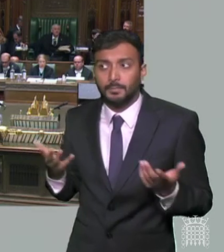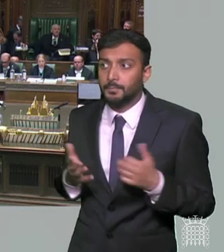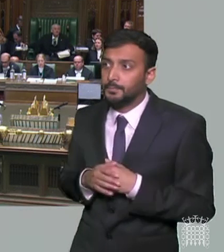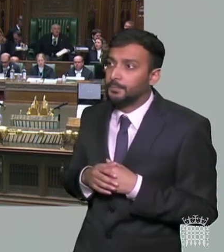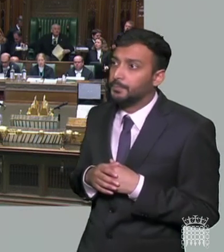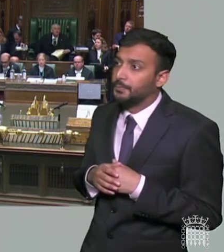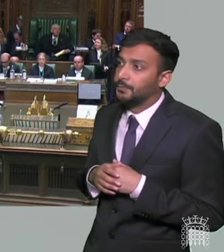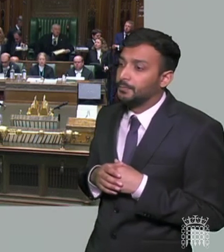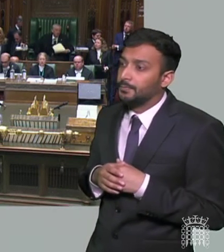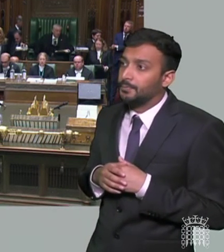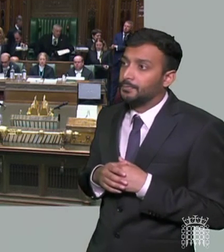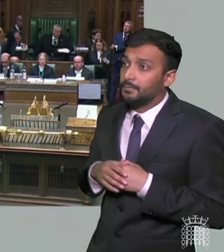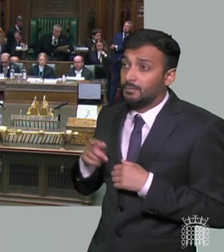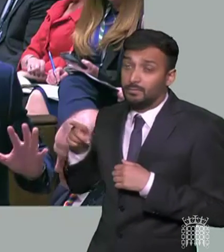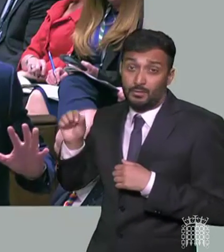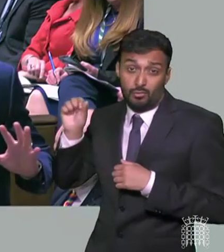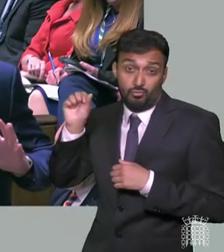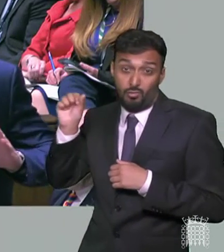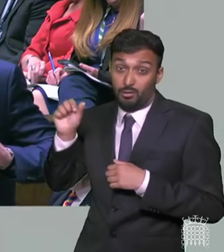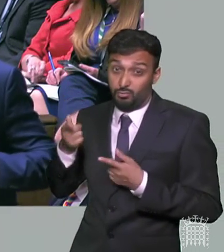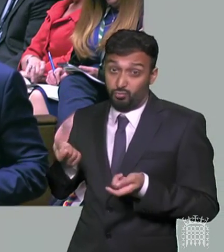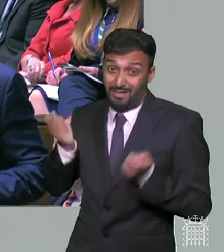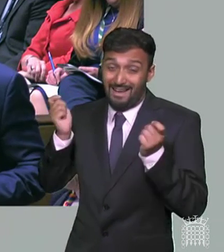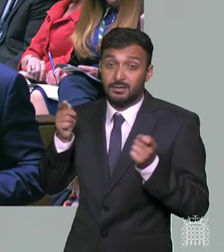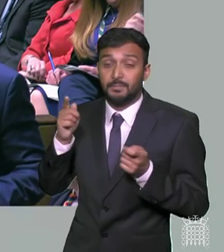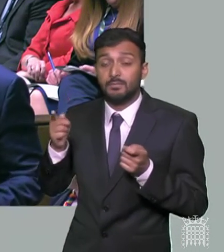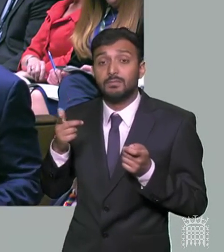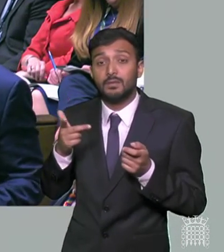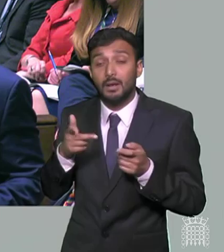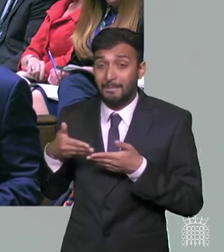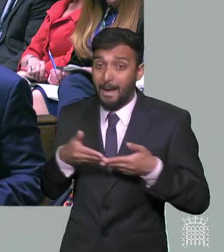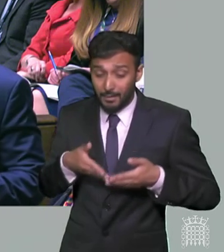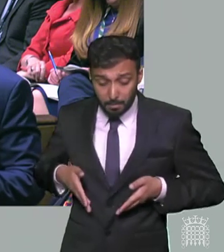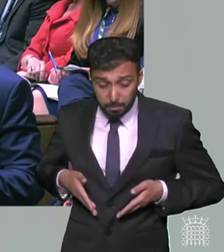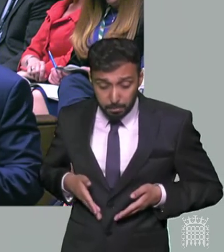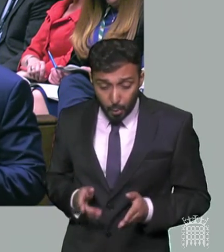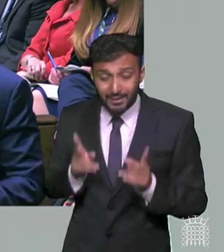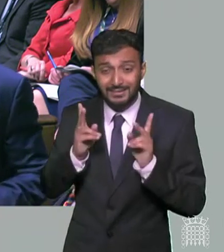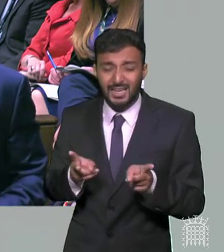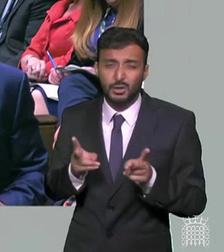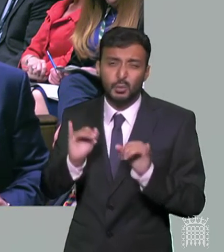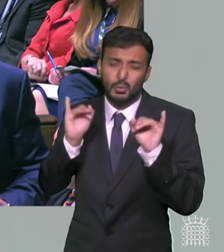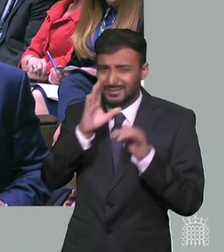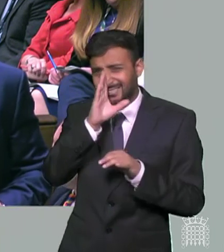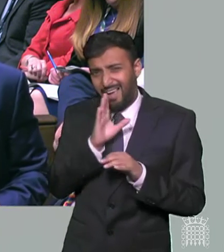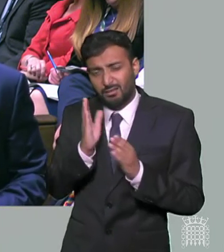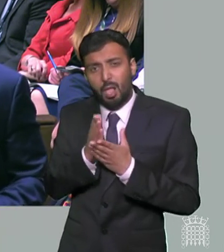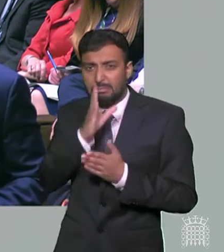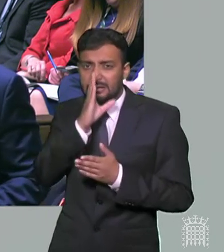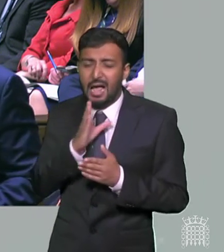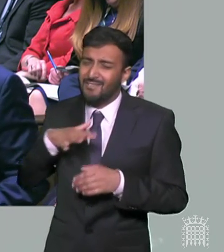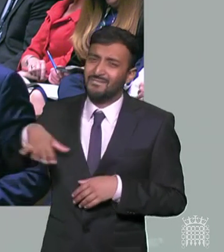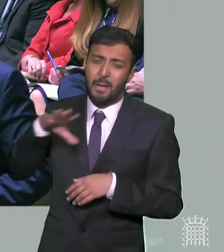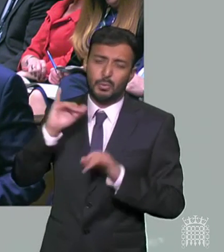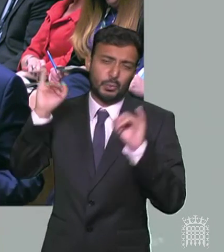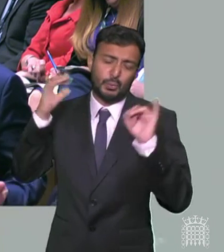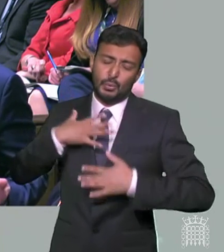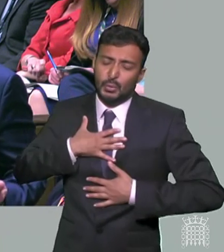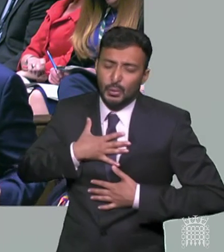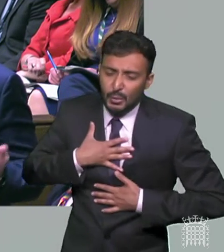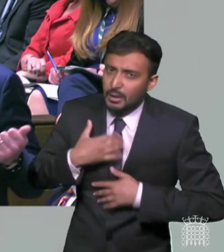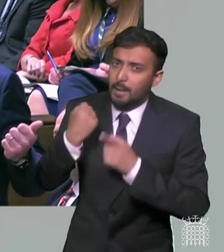My honourable Friend is absolutely right to raise that. Stillbirth is an appalling tragedy that has the most devastating impact on families across the country.